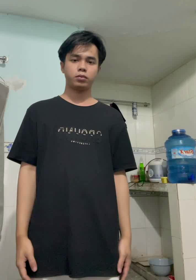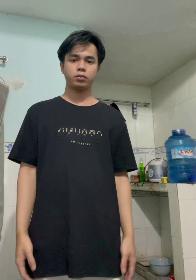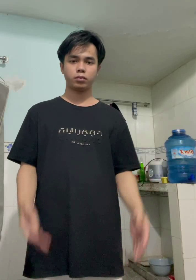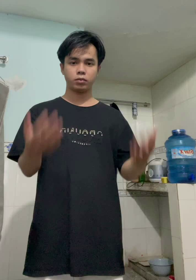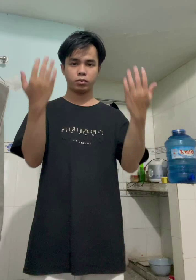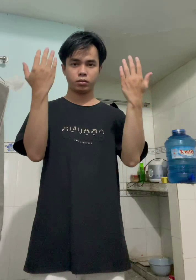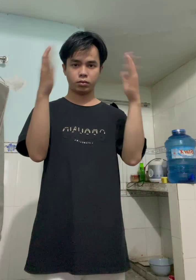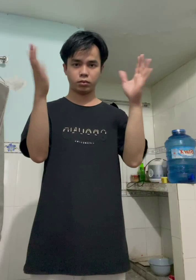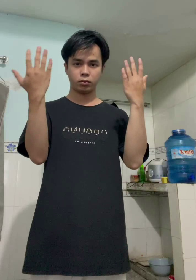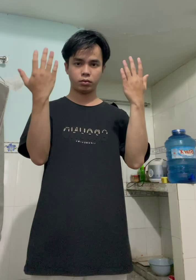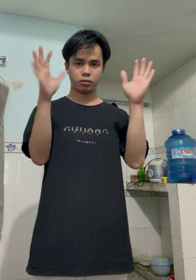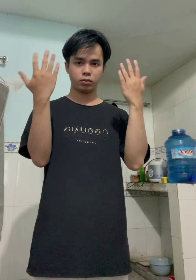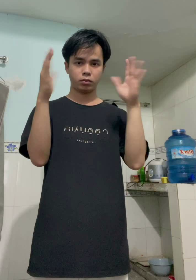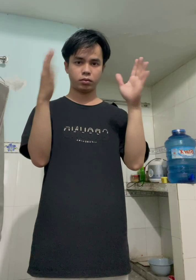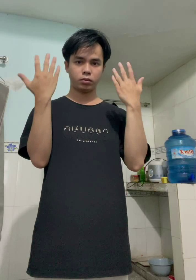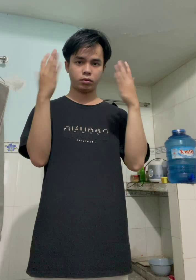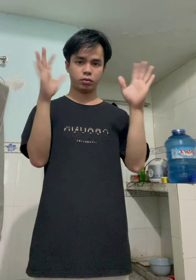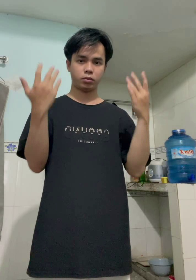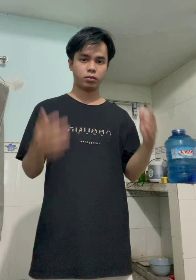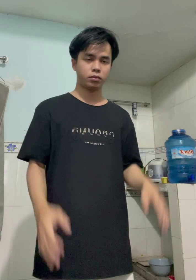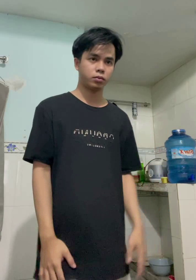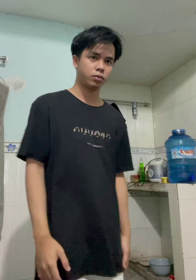vo tay